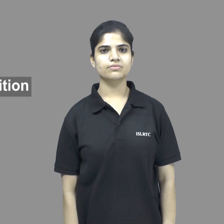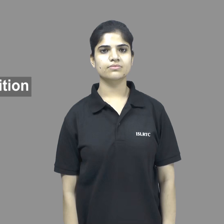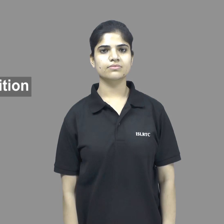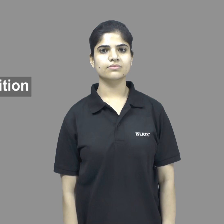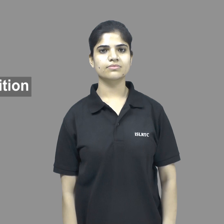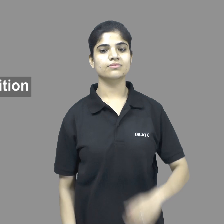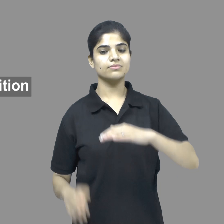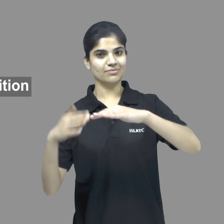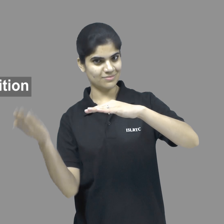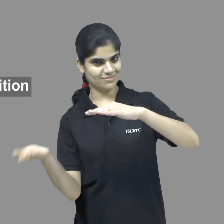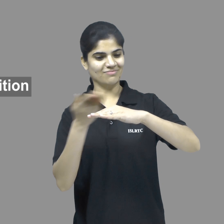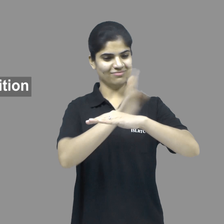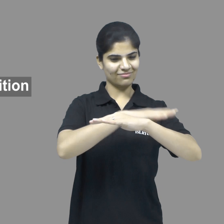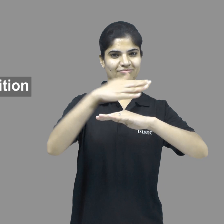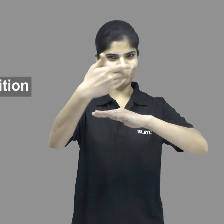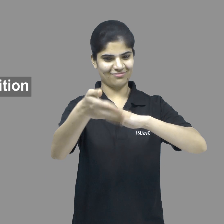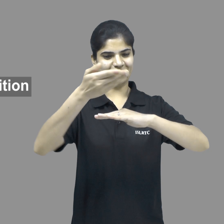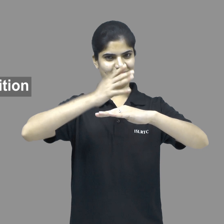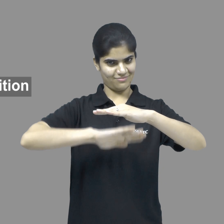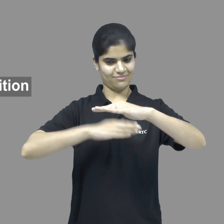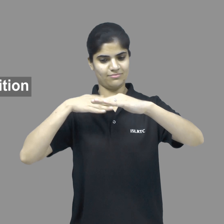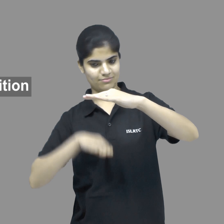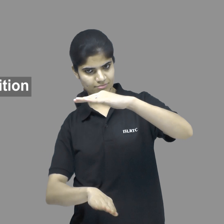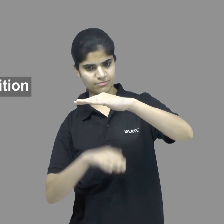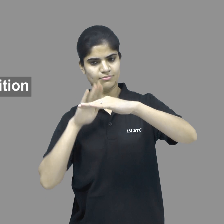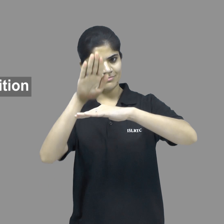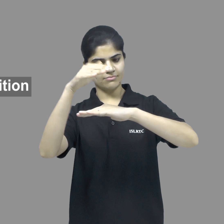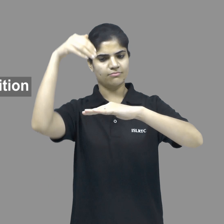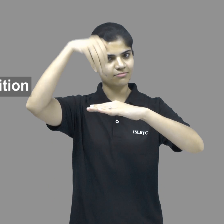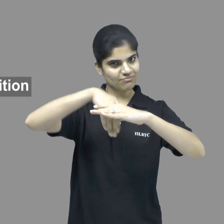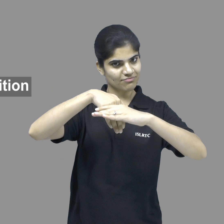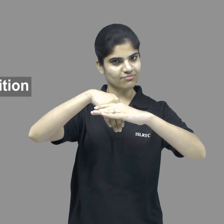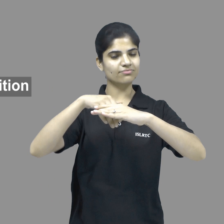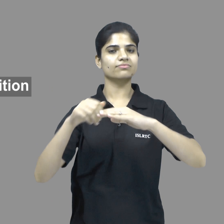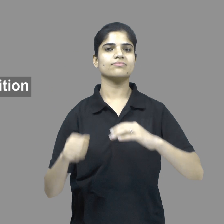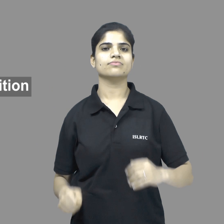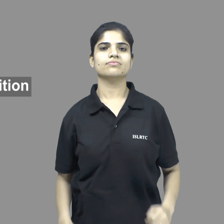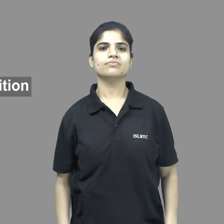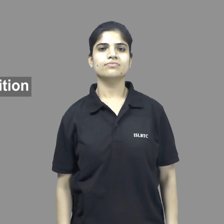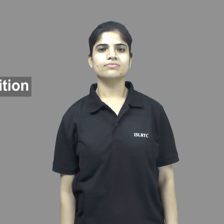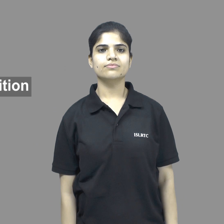Preposition